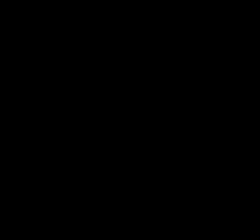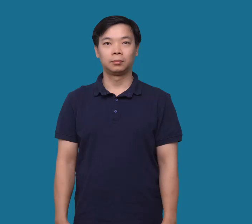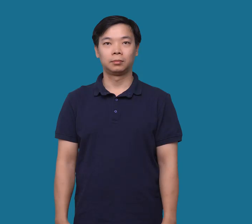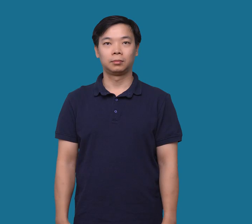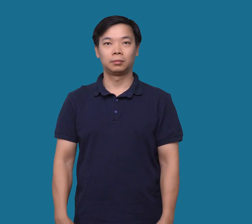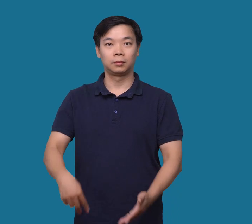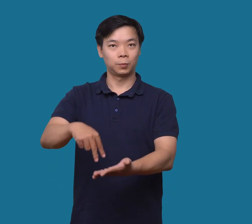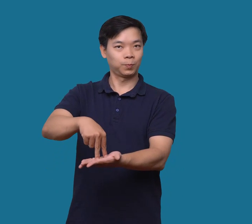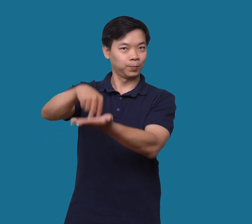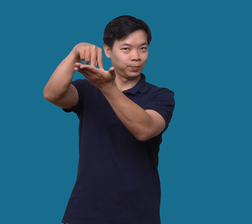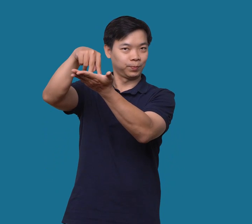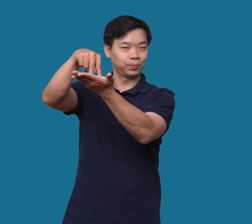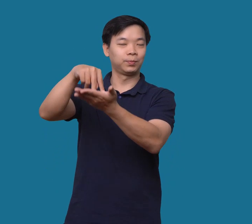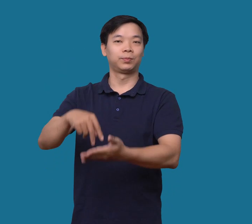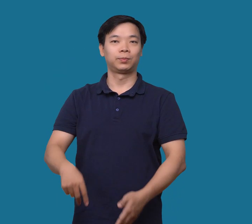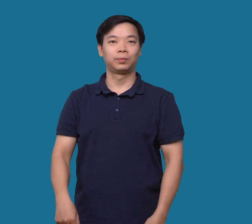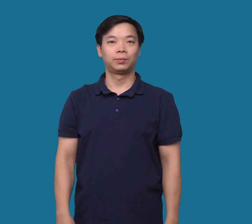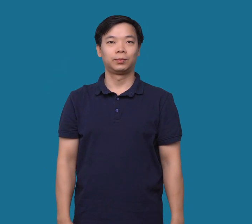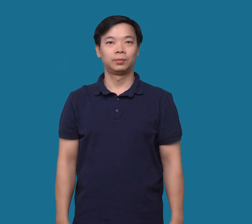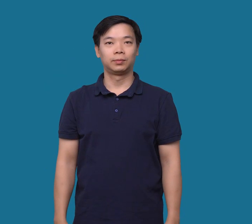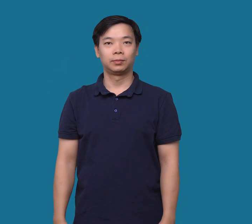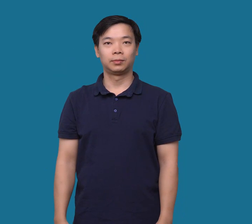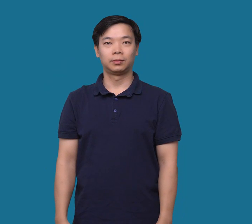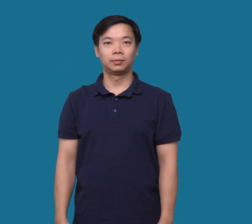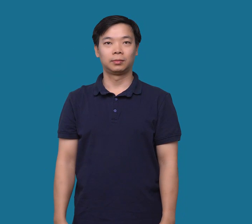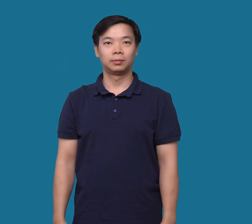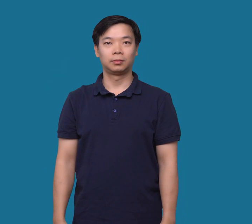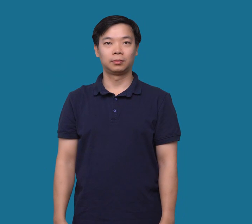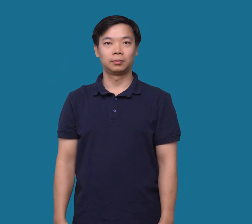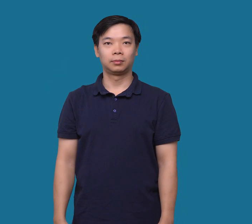trúng tuyển